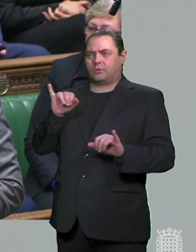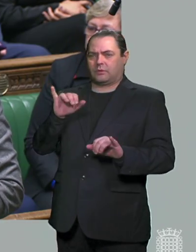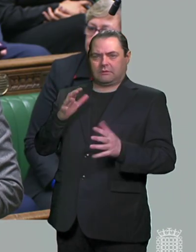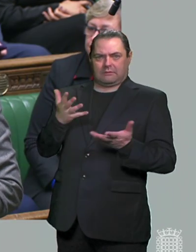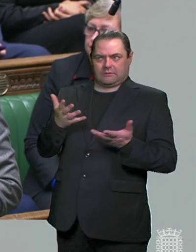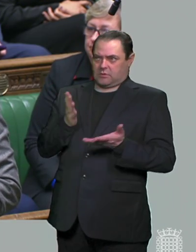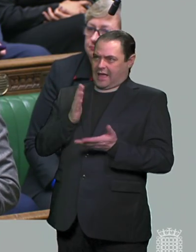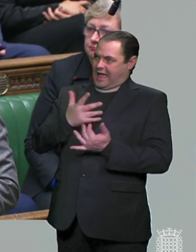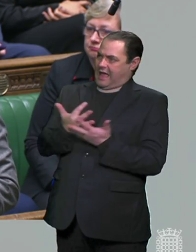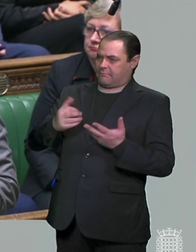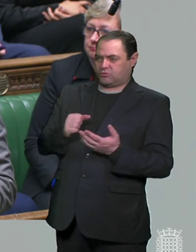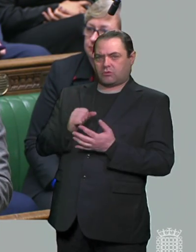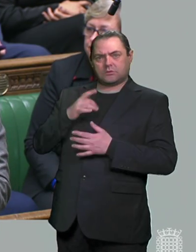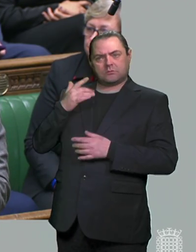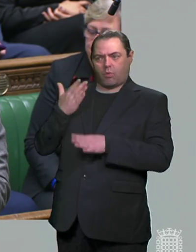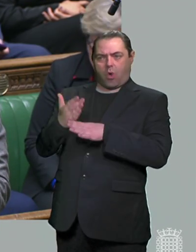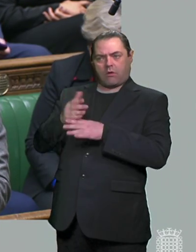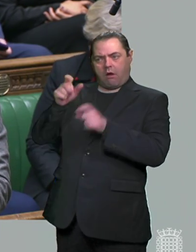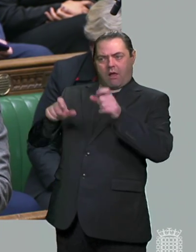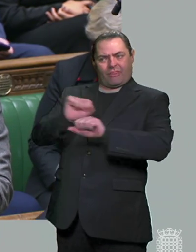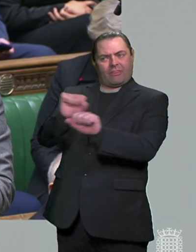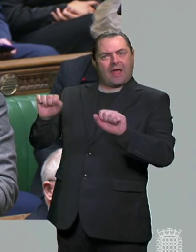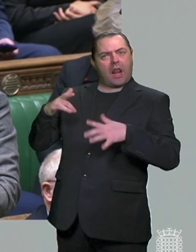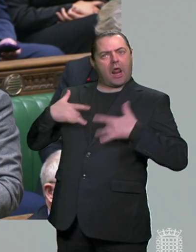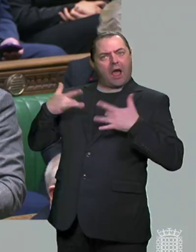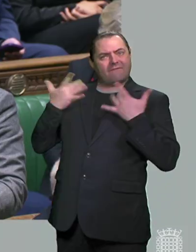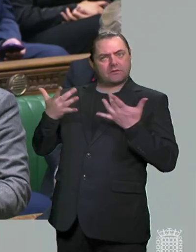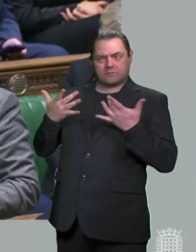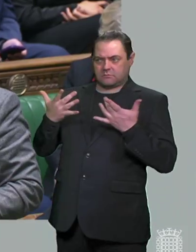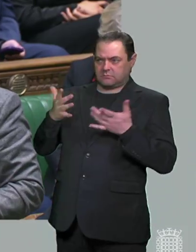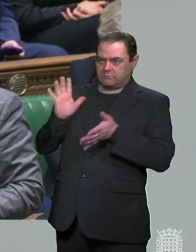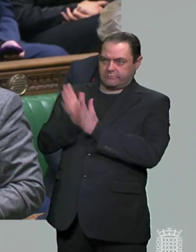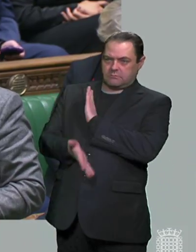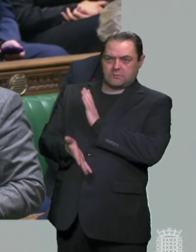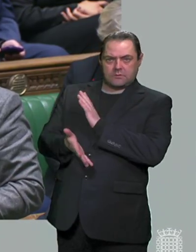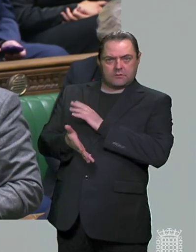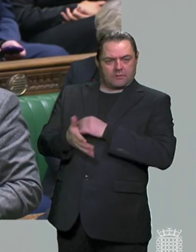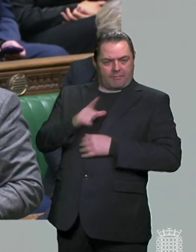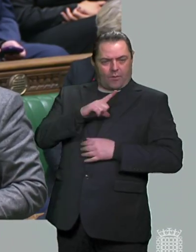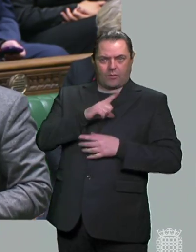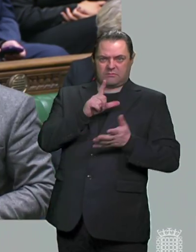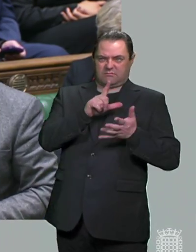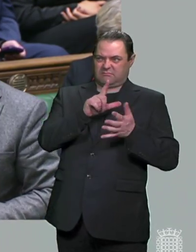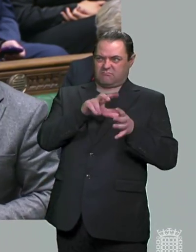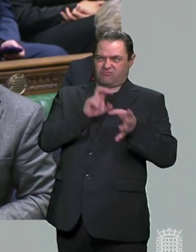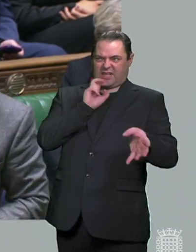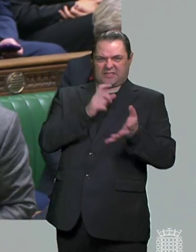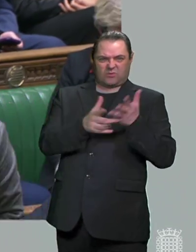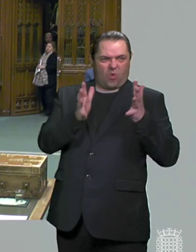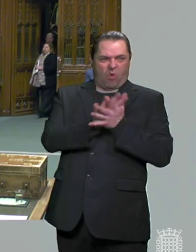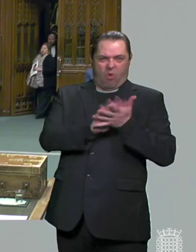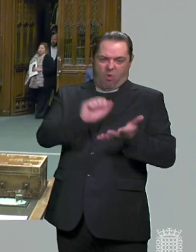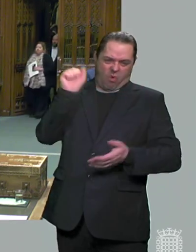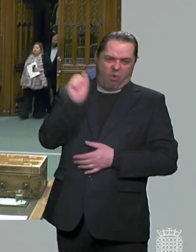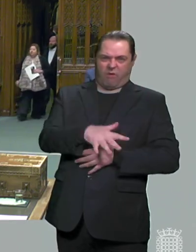How many Scottish workers’ lives does the Secretary of State believe are a worthwhile price to pay for the Brexit race to the bottom?